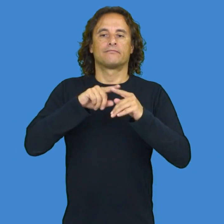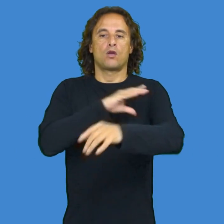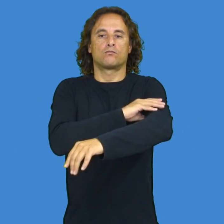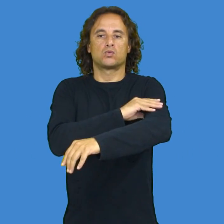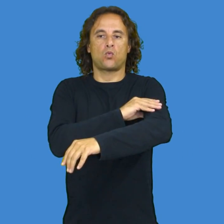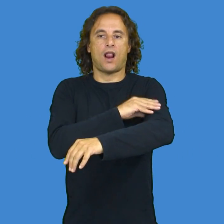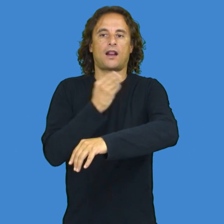tensión